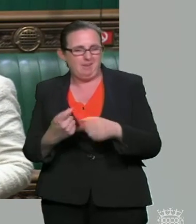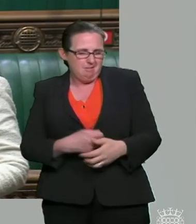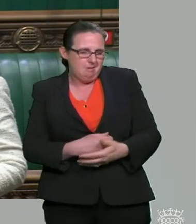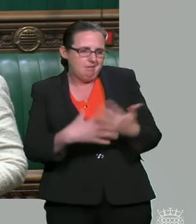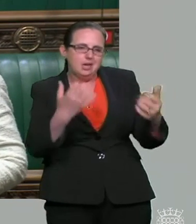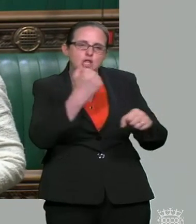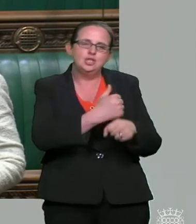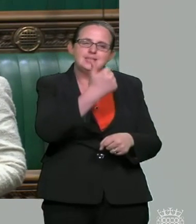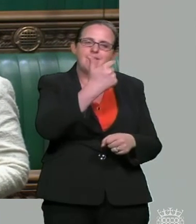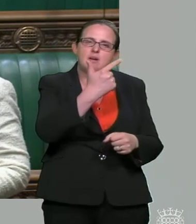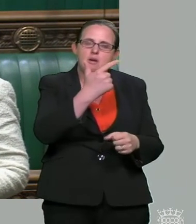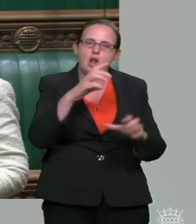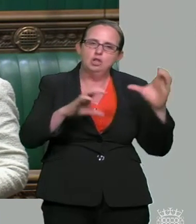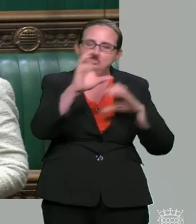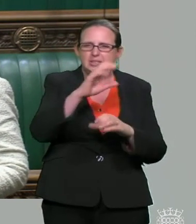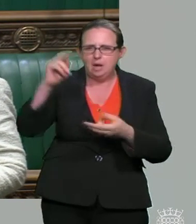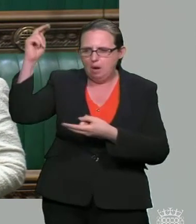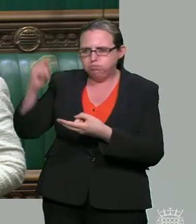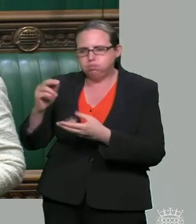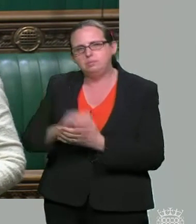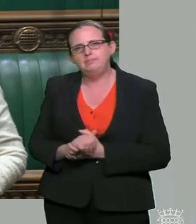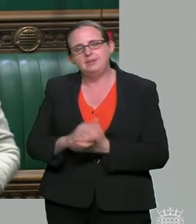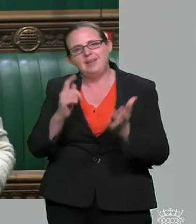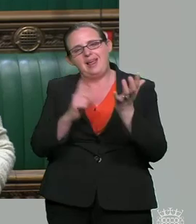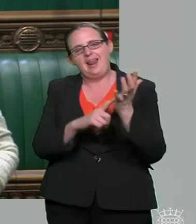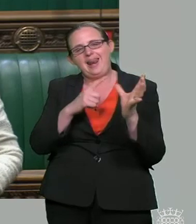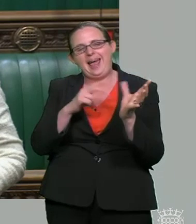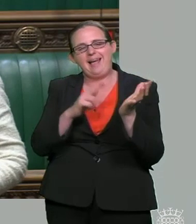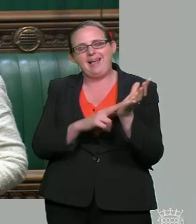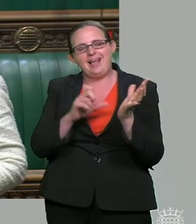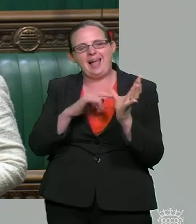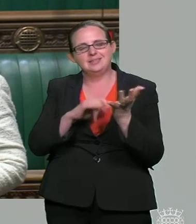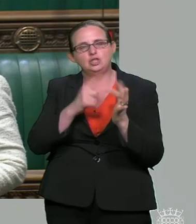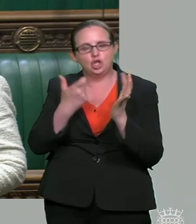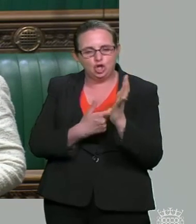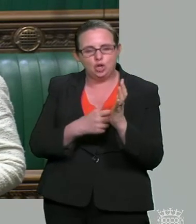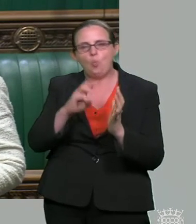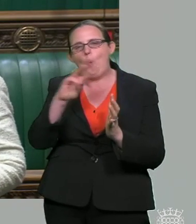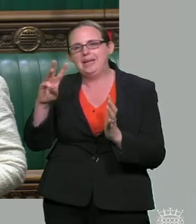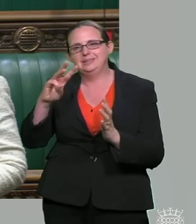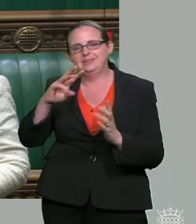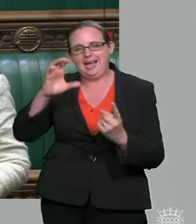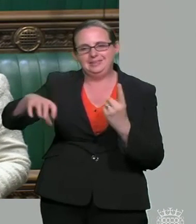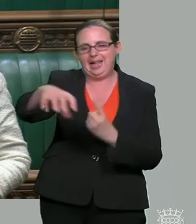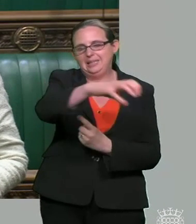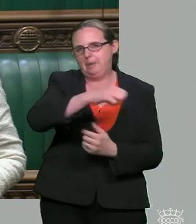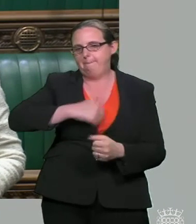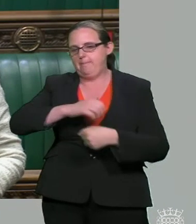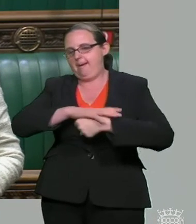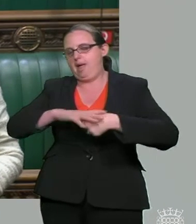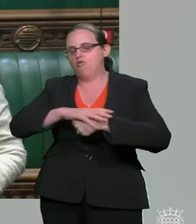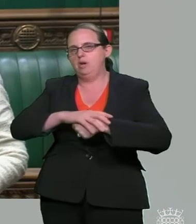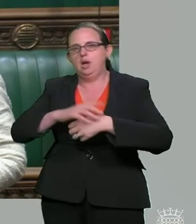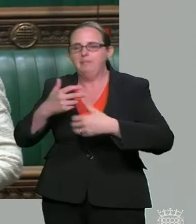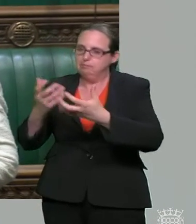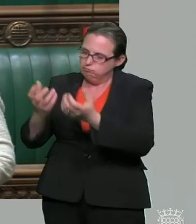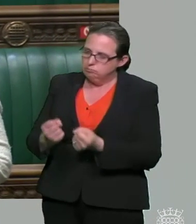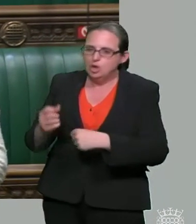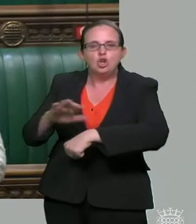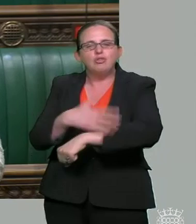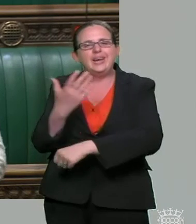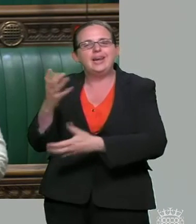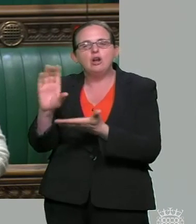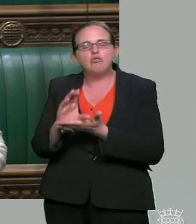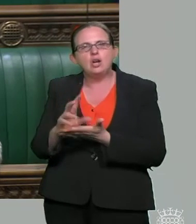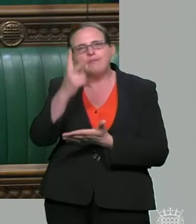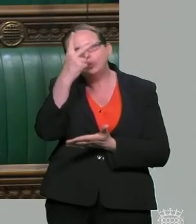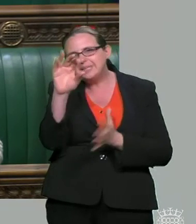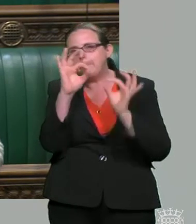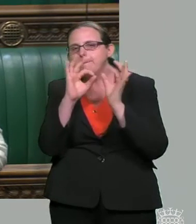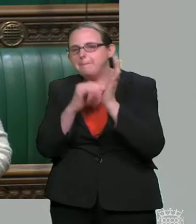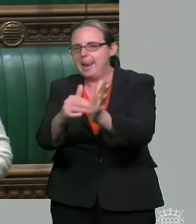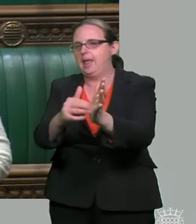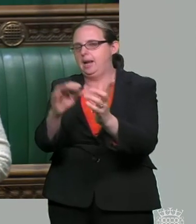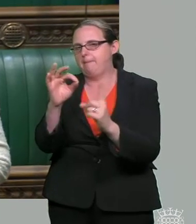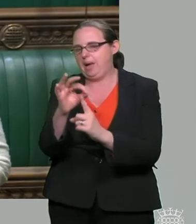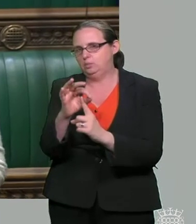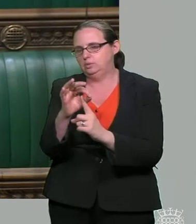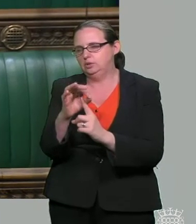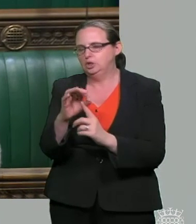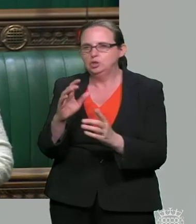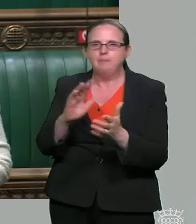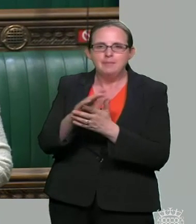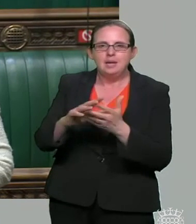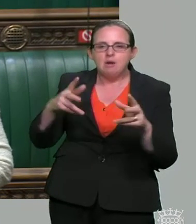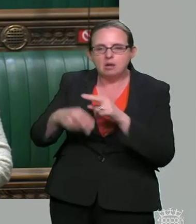I welcome the fact that the Lancaster West estate in my constituency has benefited from a green grant of almost £20 million to decarbonise.